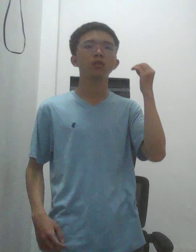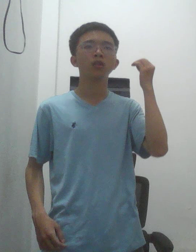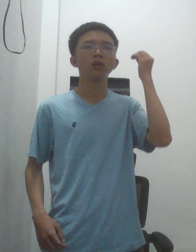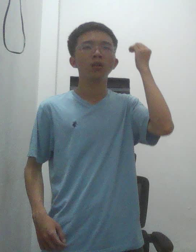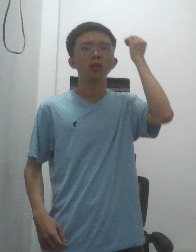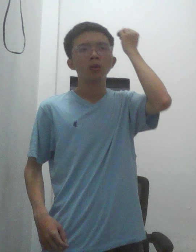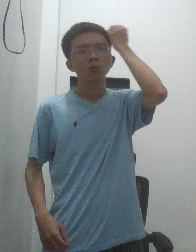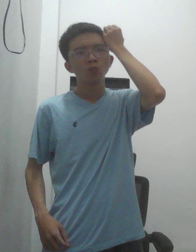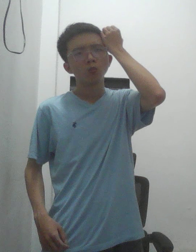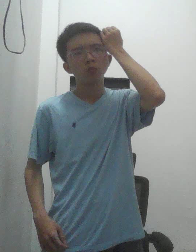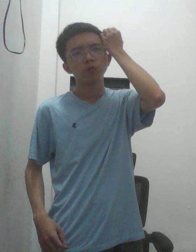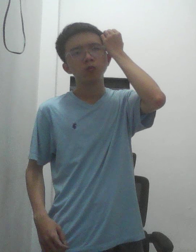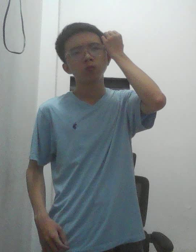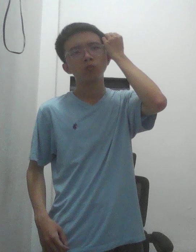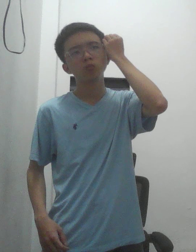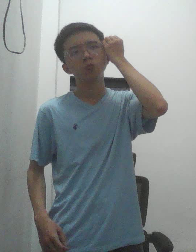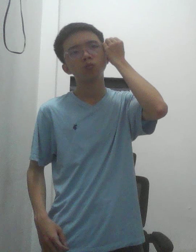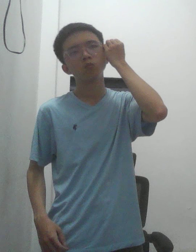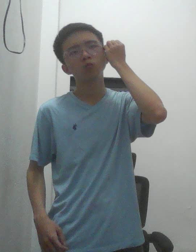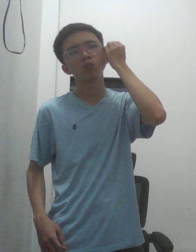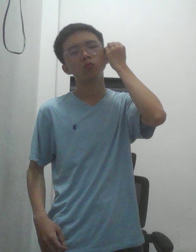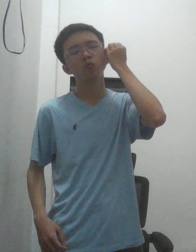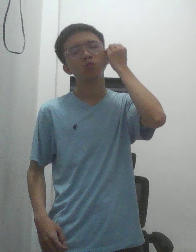oi troi